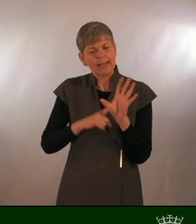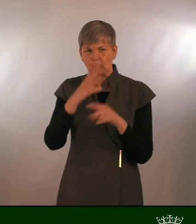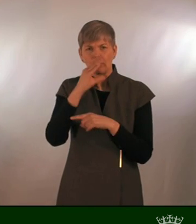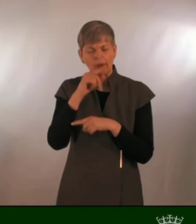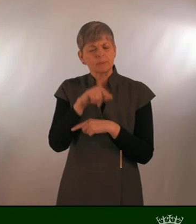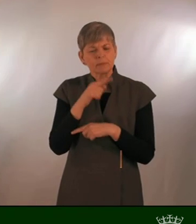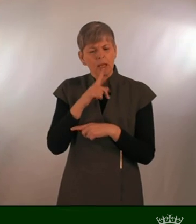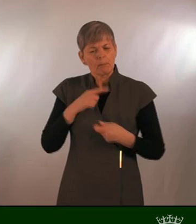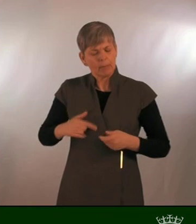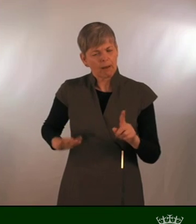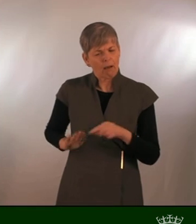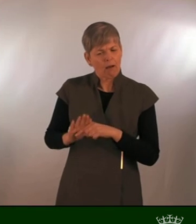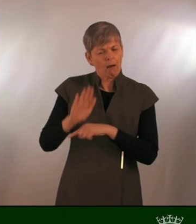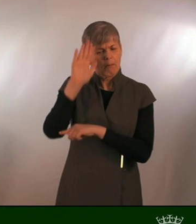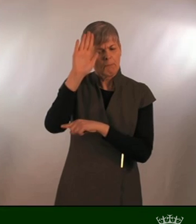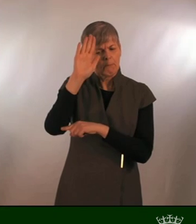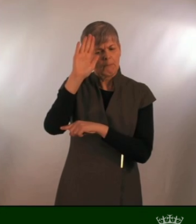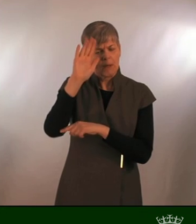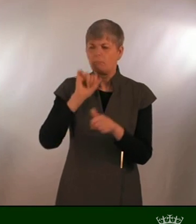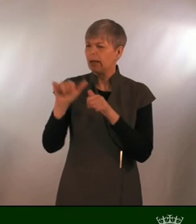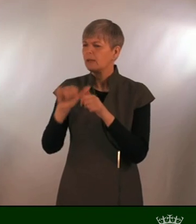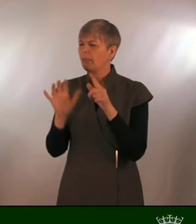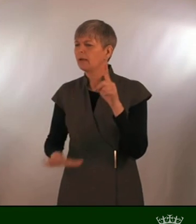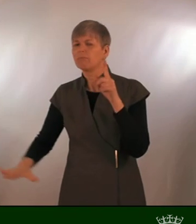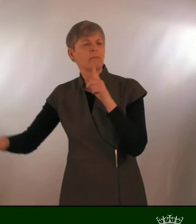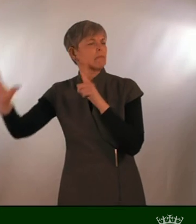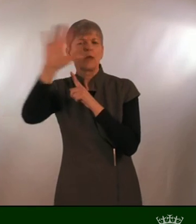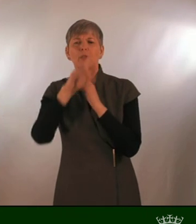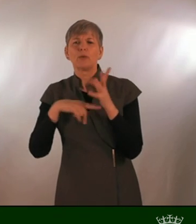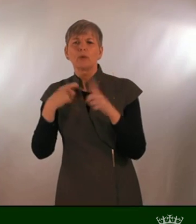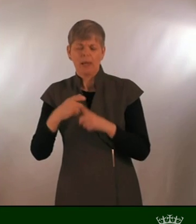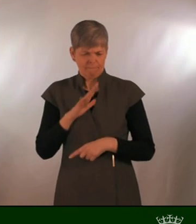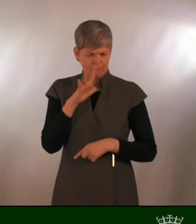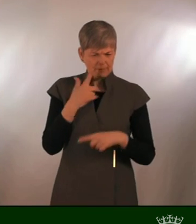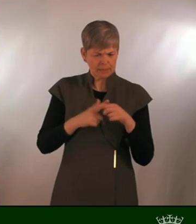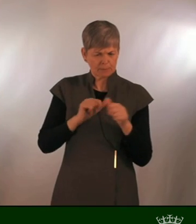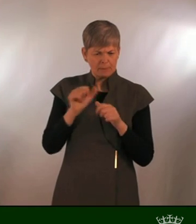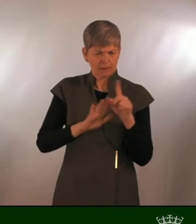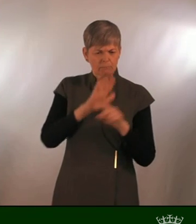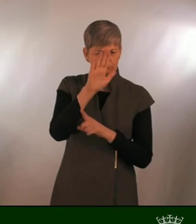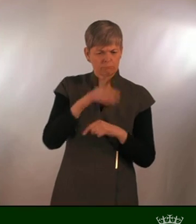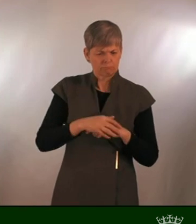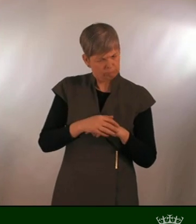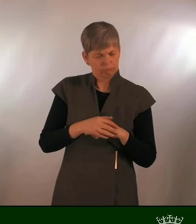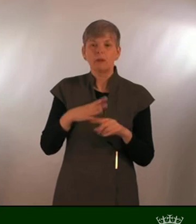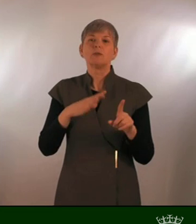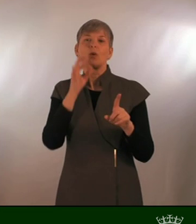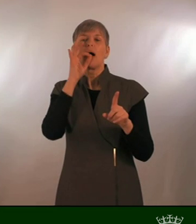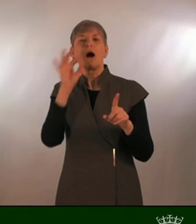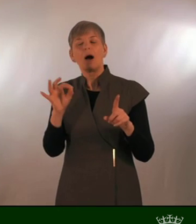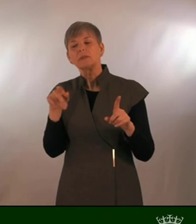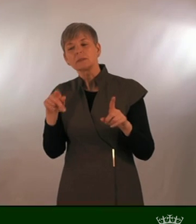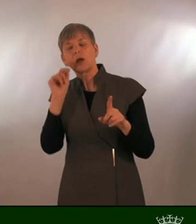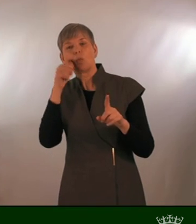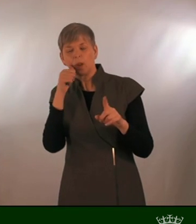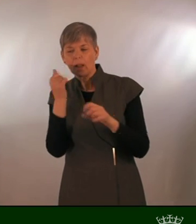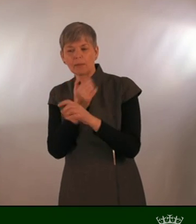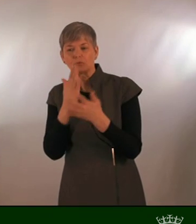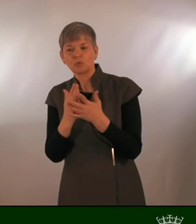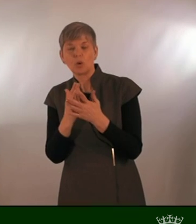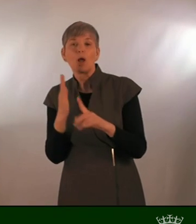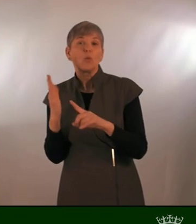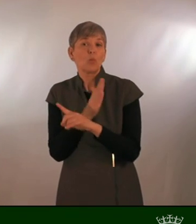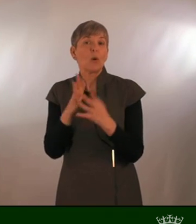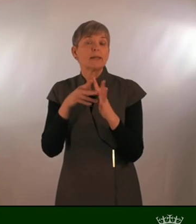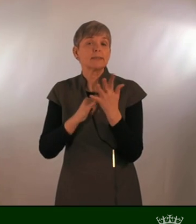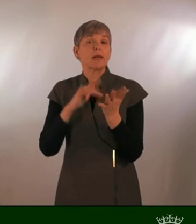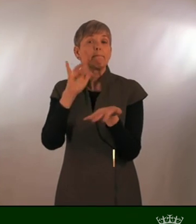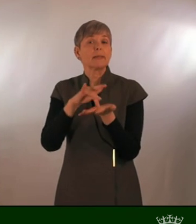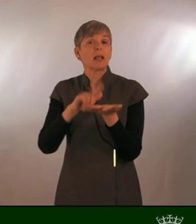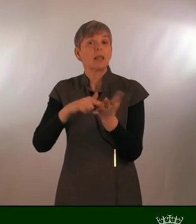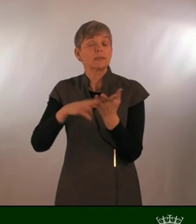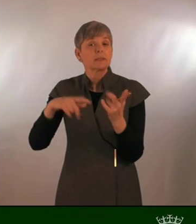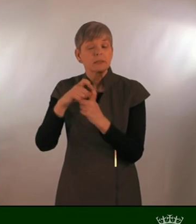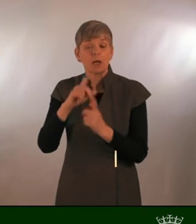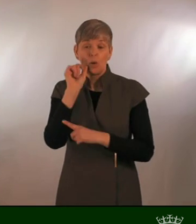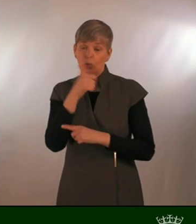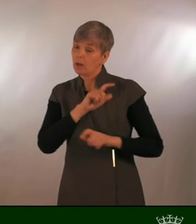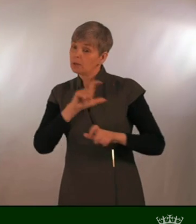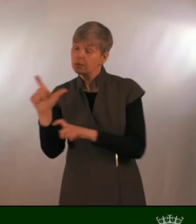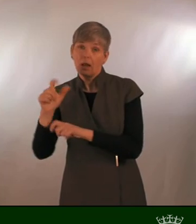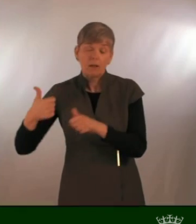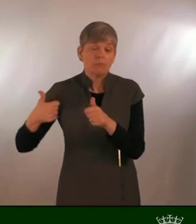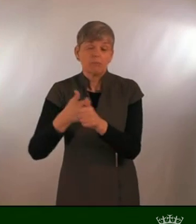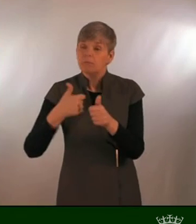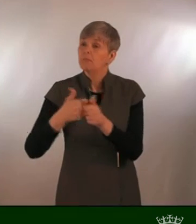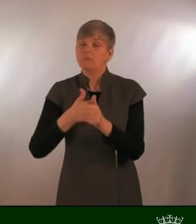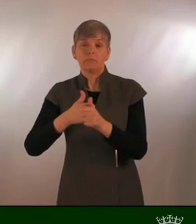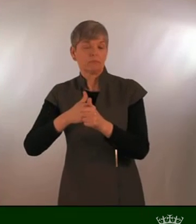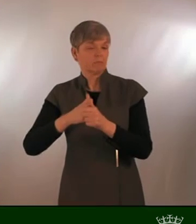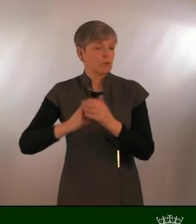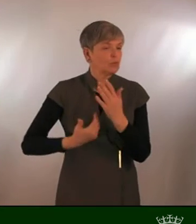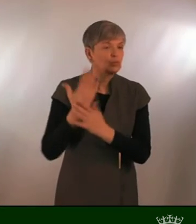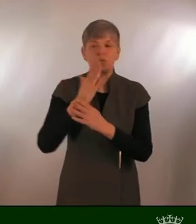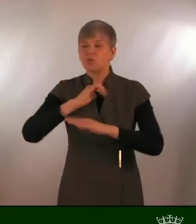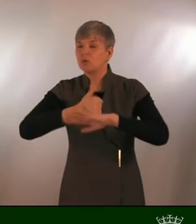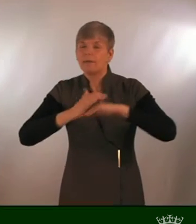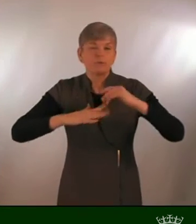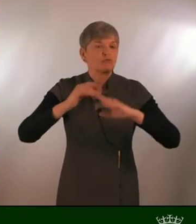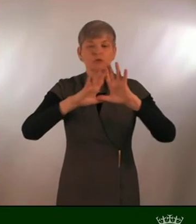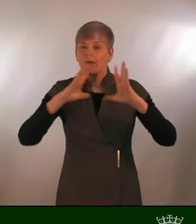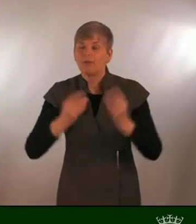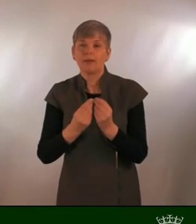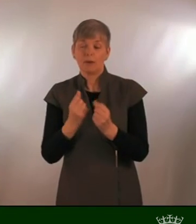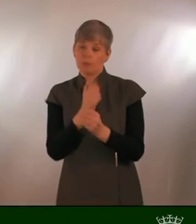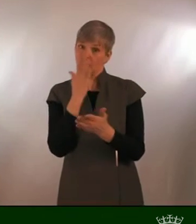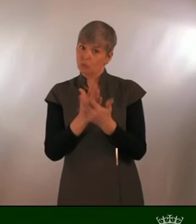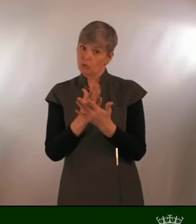As part of his levelling up agenda, will the Prime Minister work with Andy Street to ensure that the west midlands continues to get the investment in skills and infrastructure that it needs to power the midlands engine?